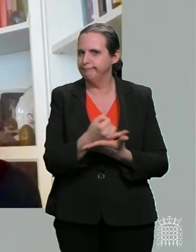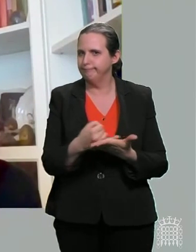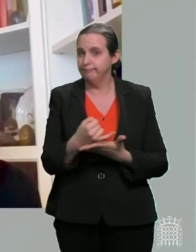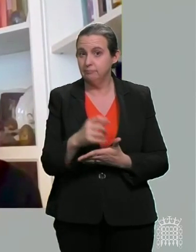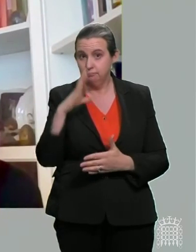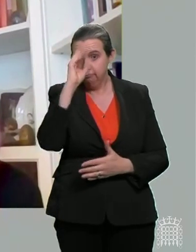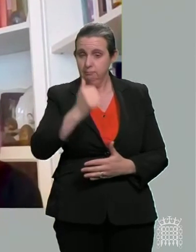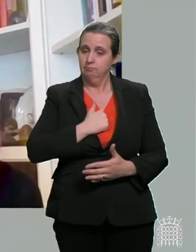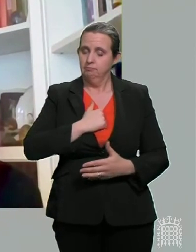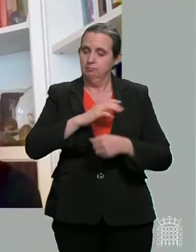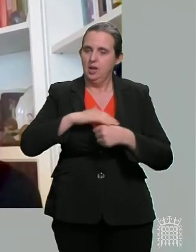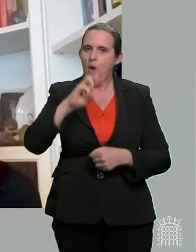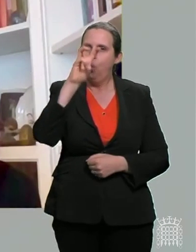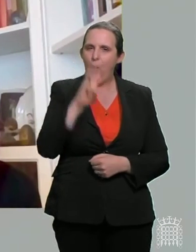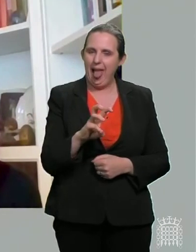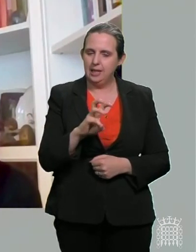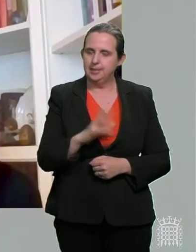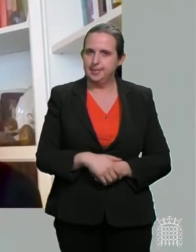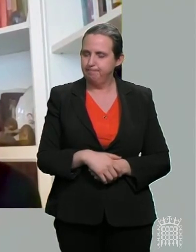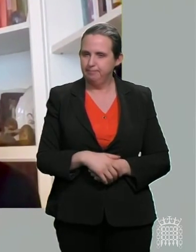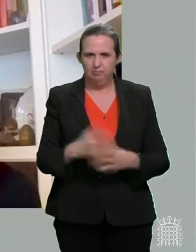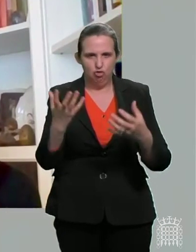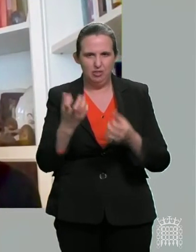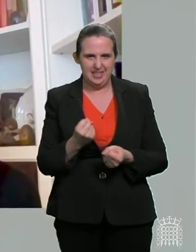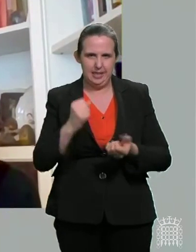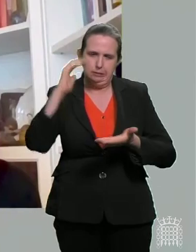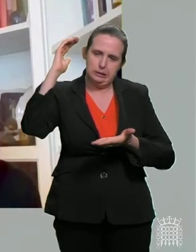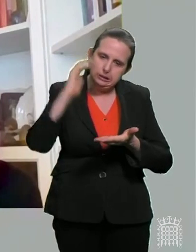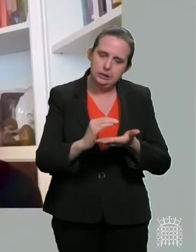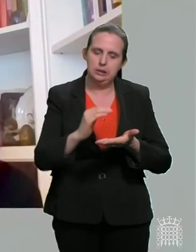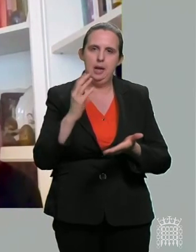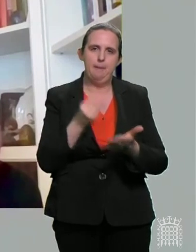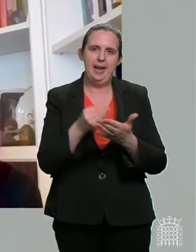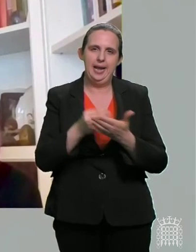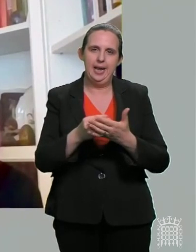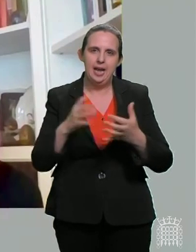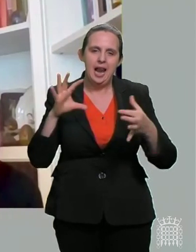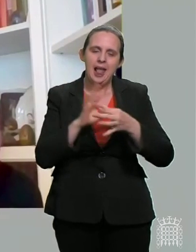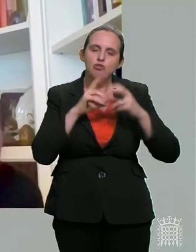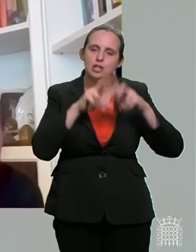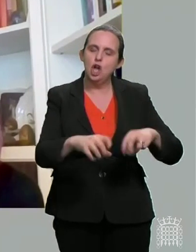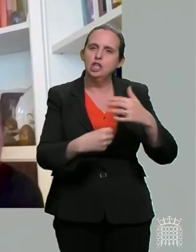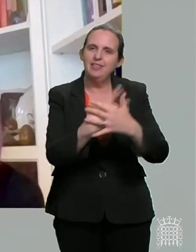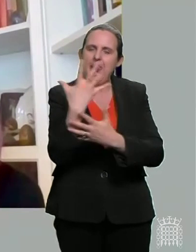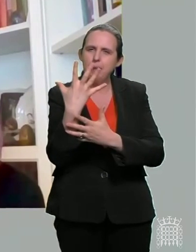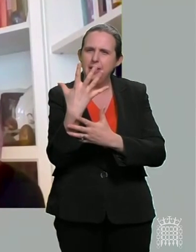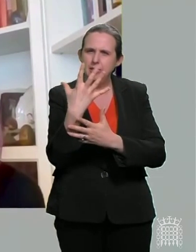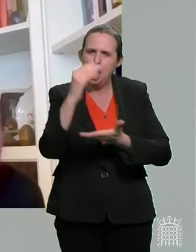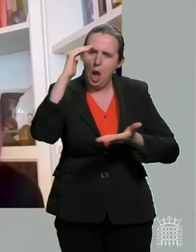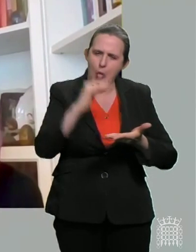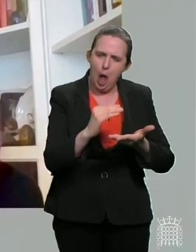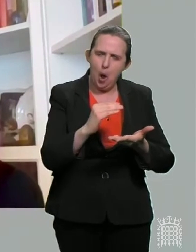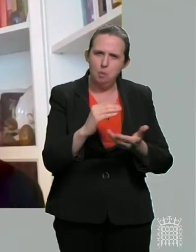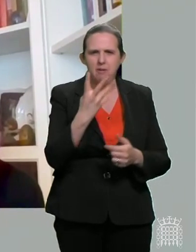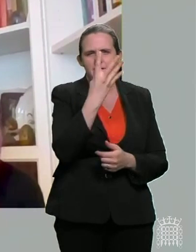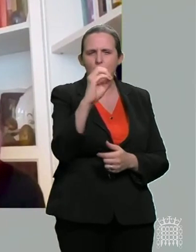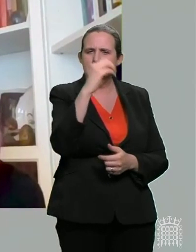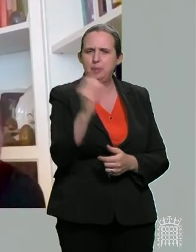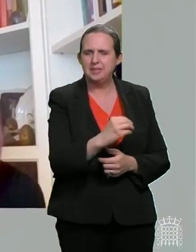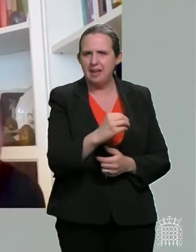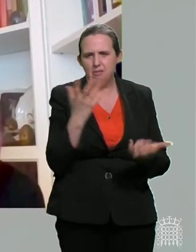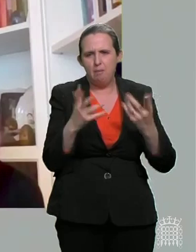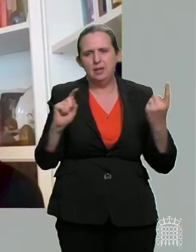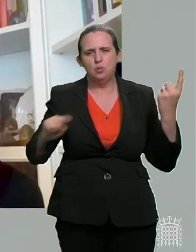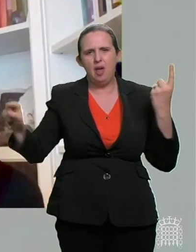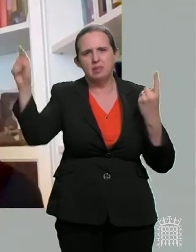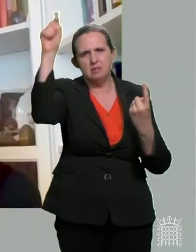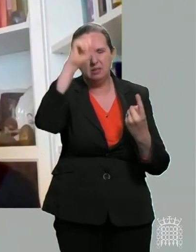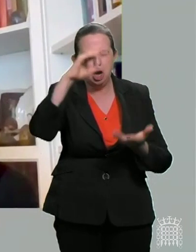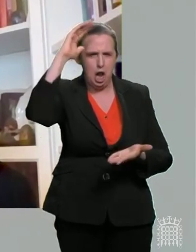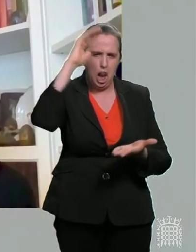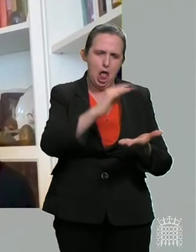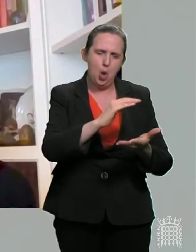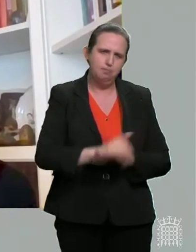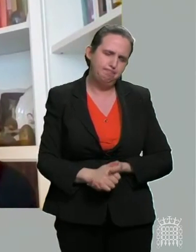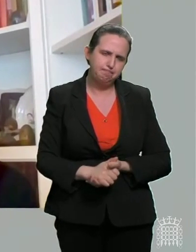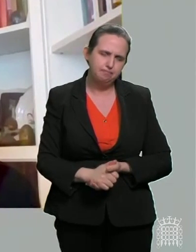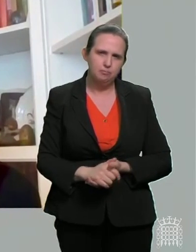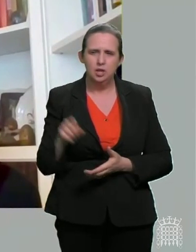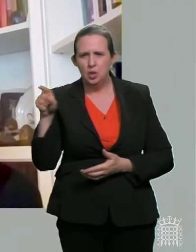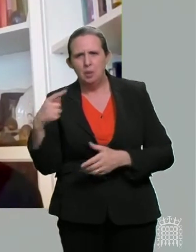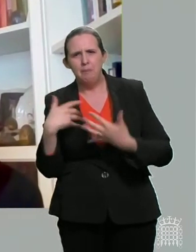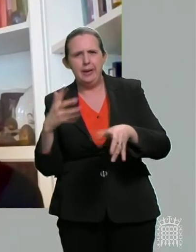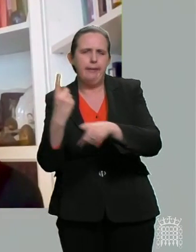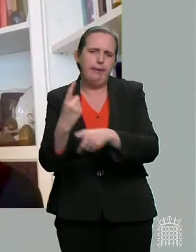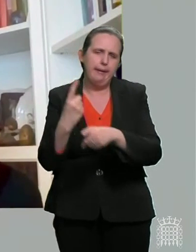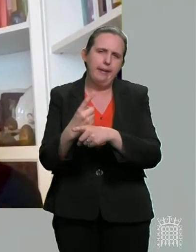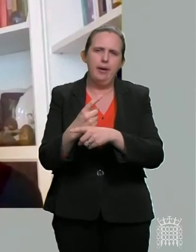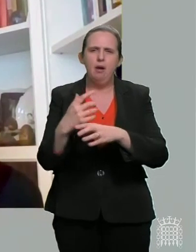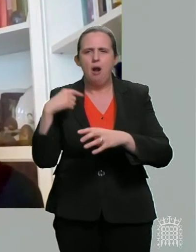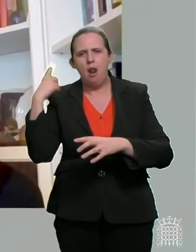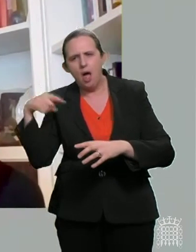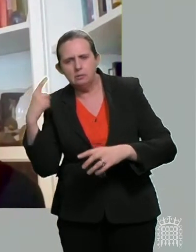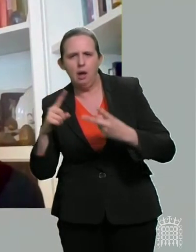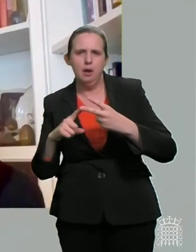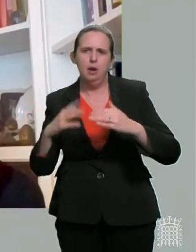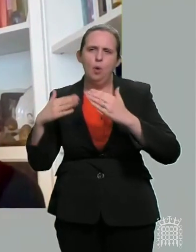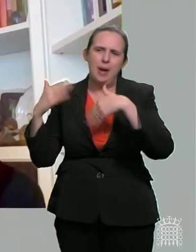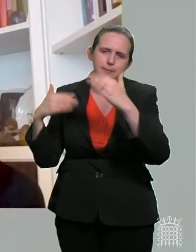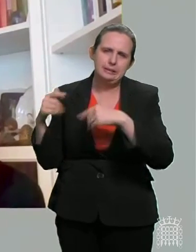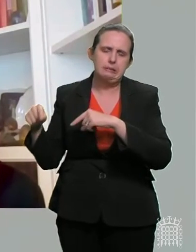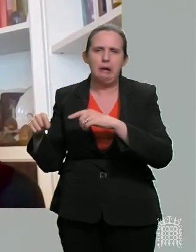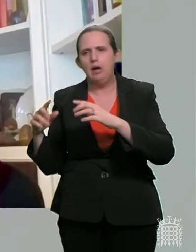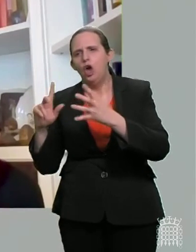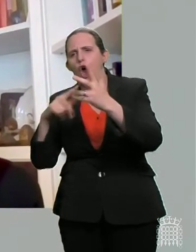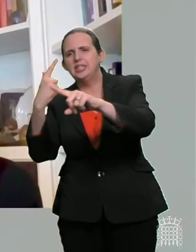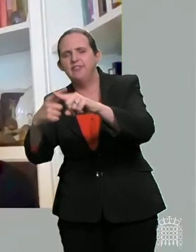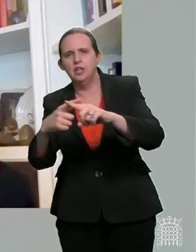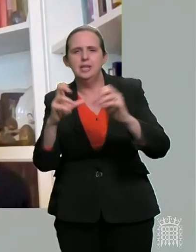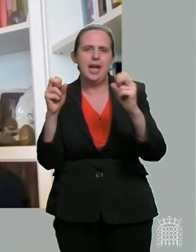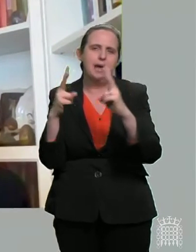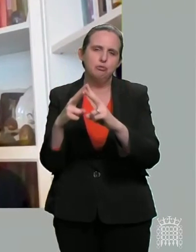Wales receives the lowest R&D spend per person of the four nations, at around 40% of spend per head in England, and Westminster’s obsession with the golden triangle of Oxford, Cambridge and London shows no sign of abating.